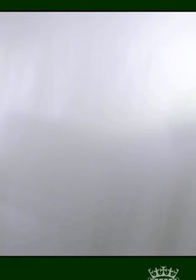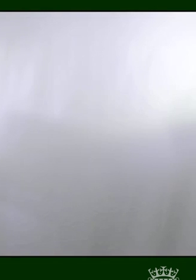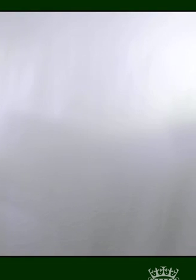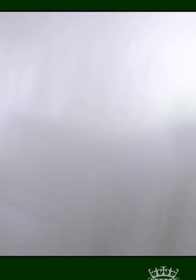Sheffield went into